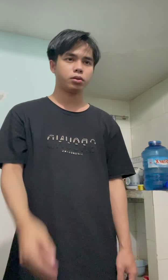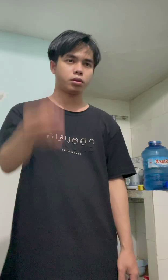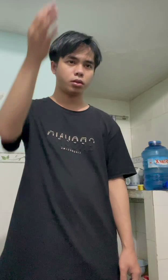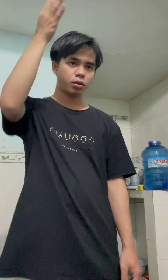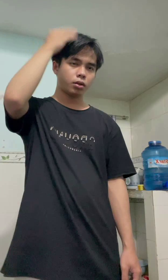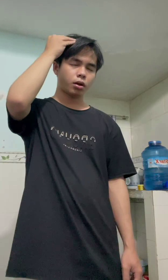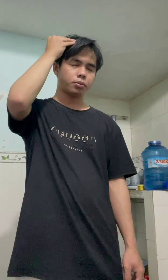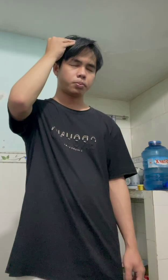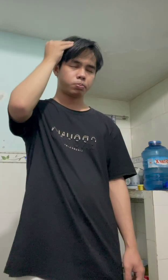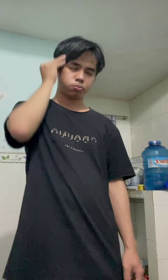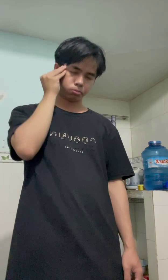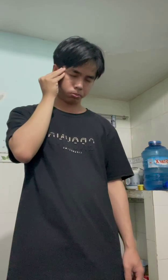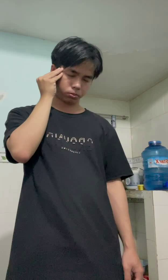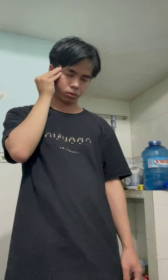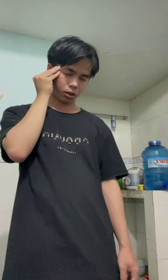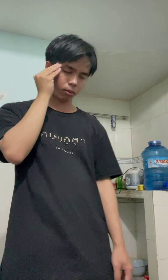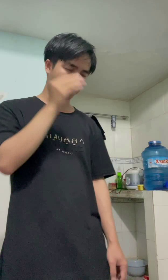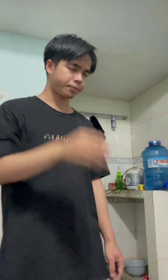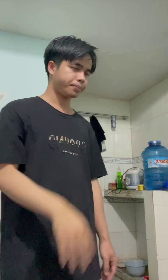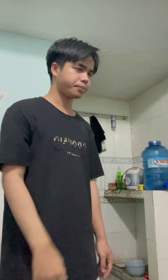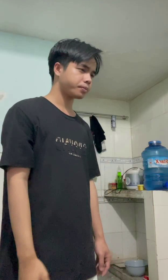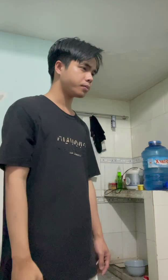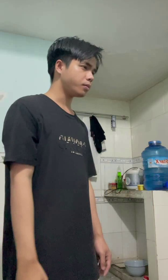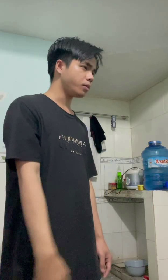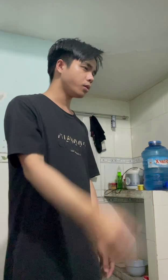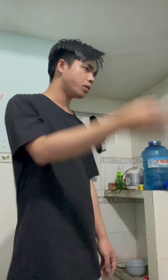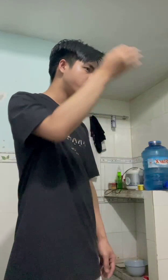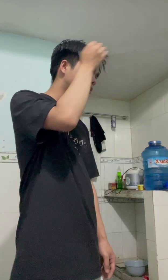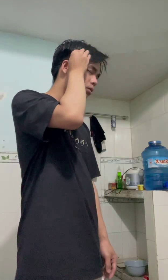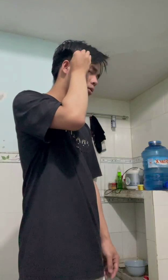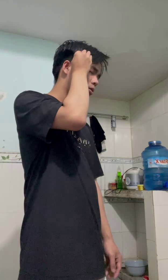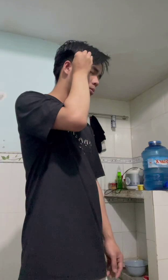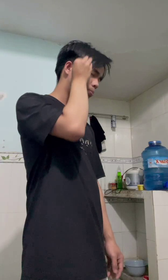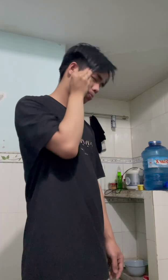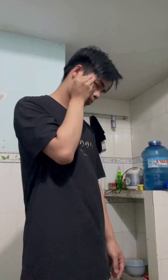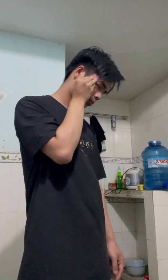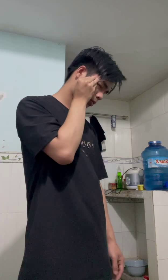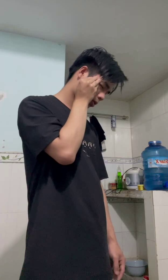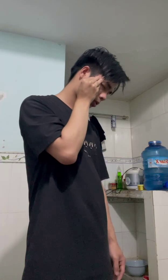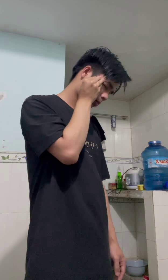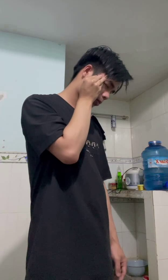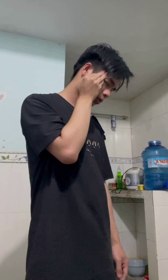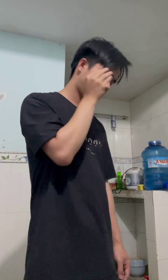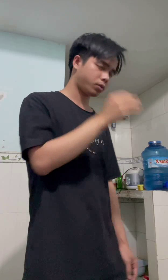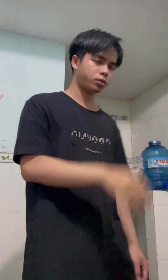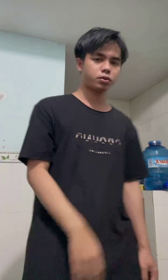benh